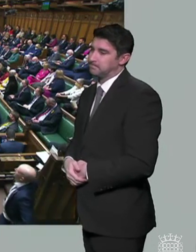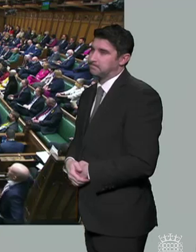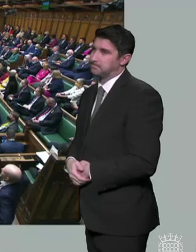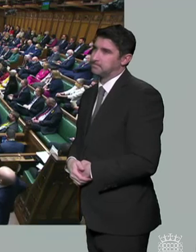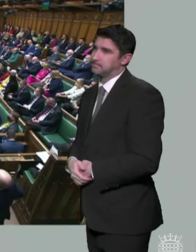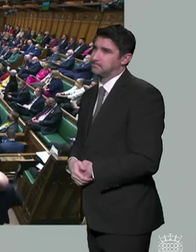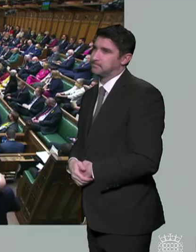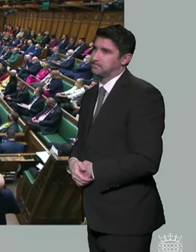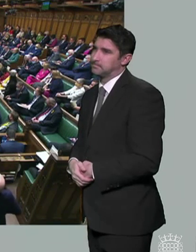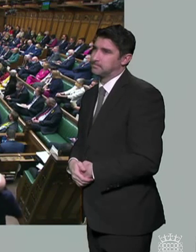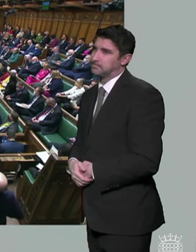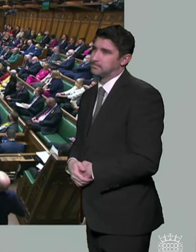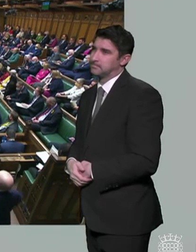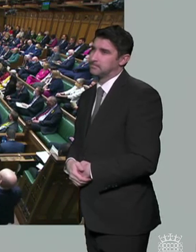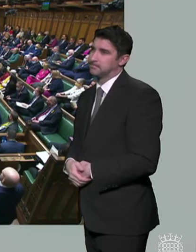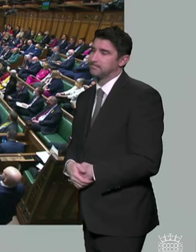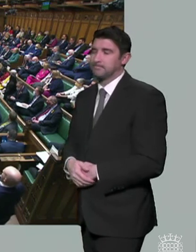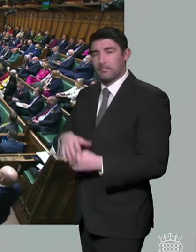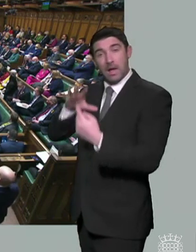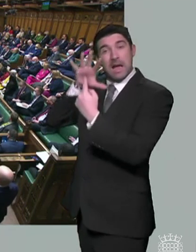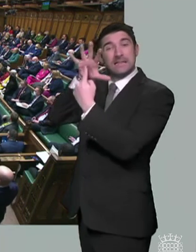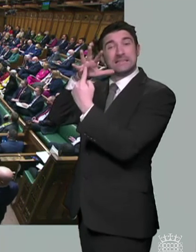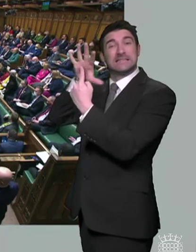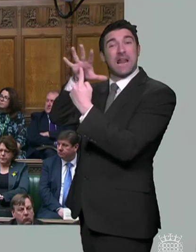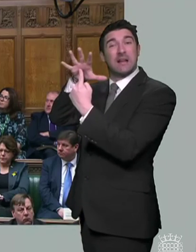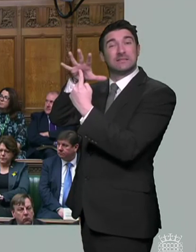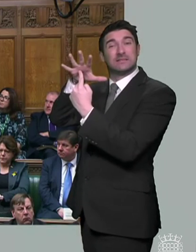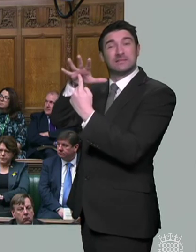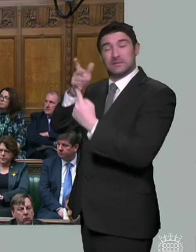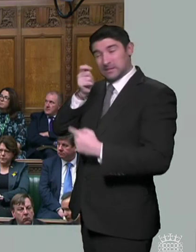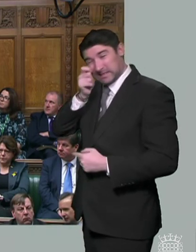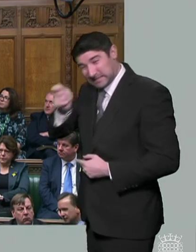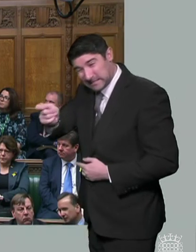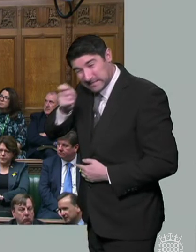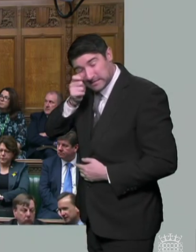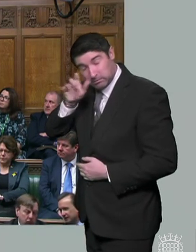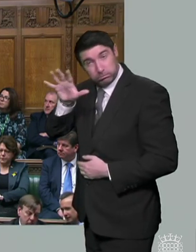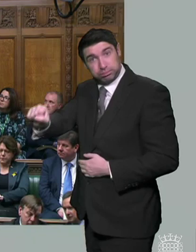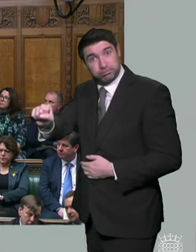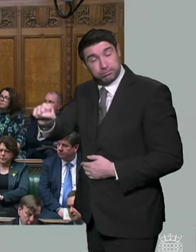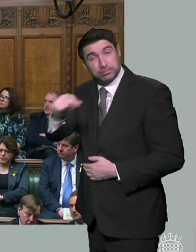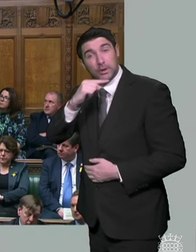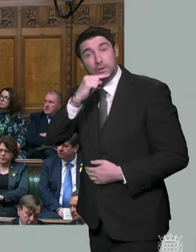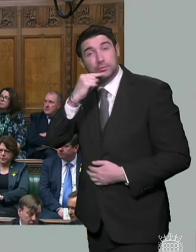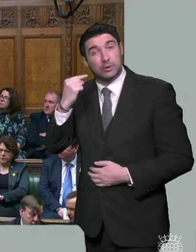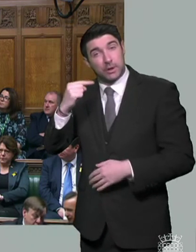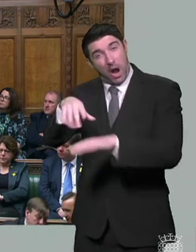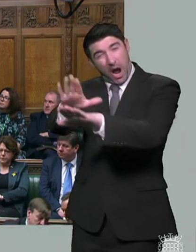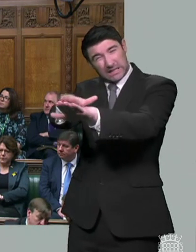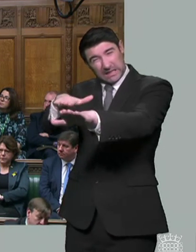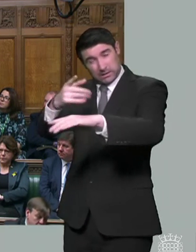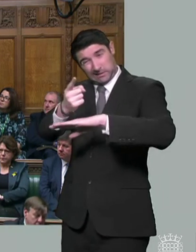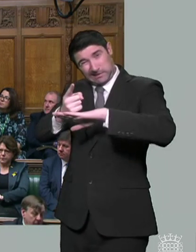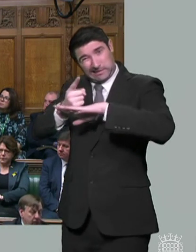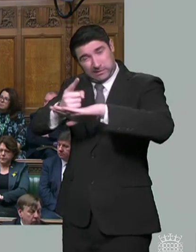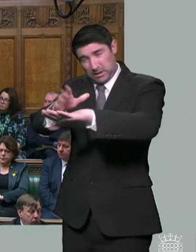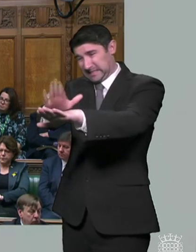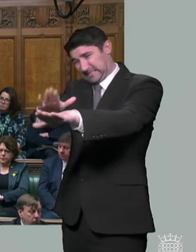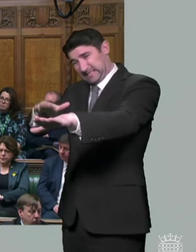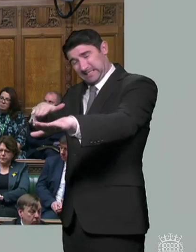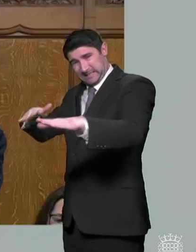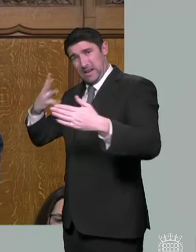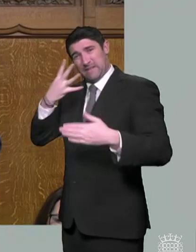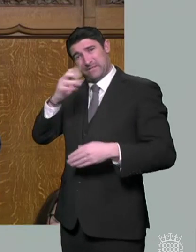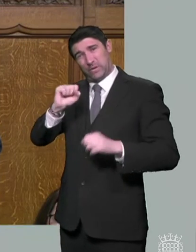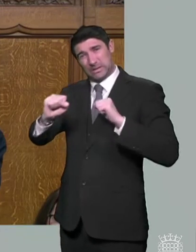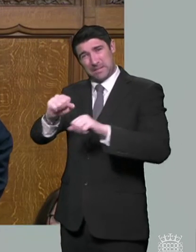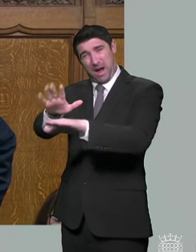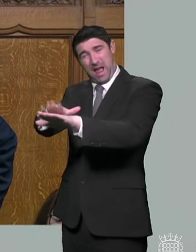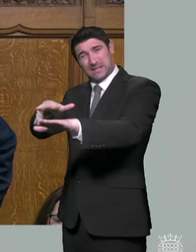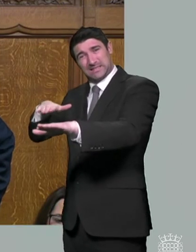Satellite images show a 40-mile convoy of military hardware heading to surround the cities of Ukraine.